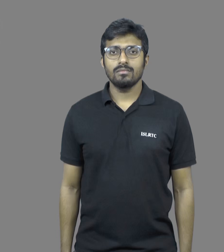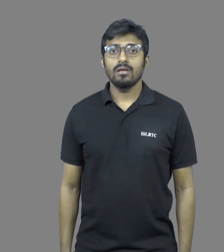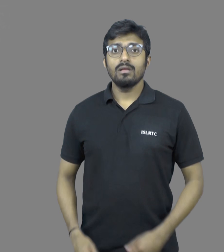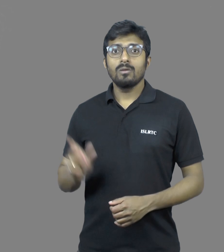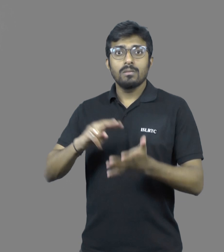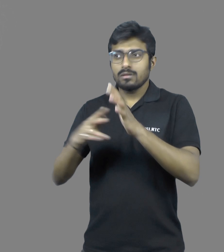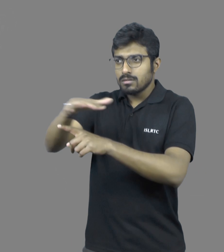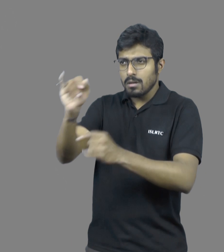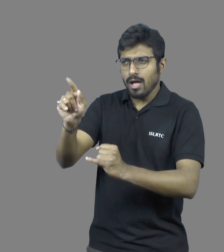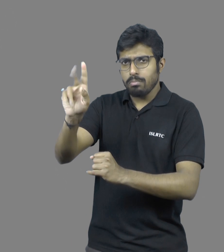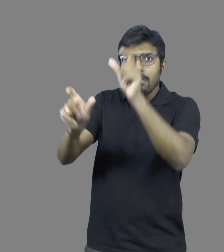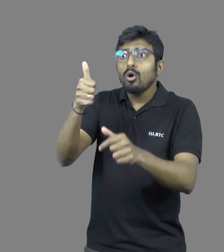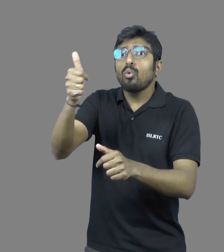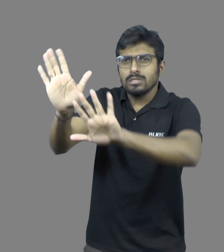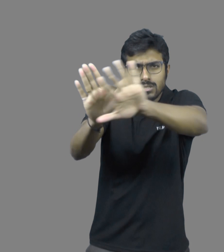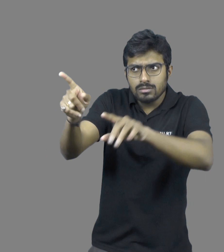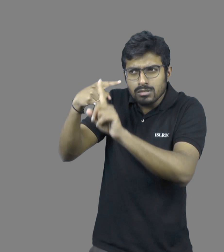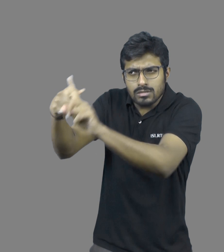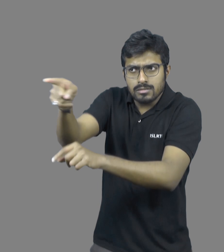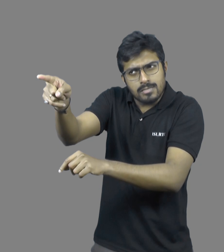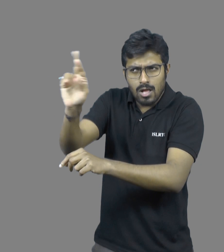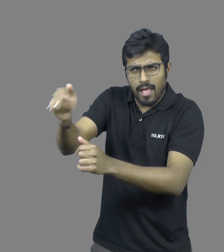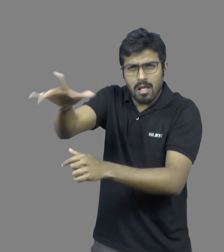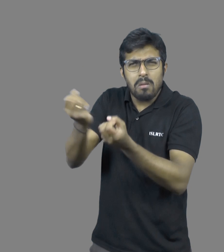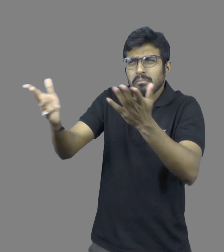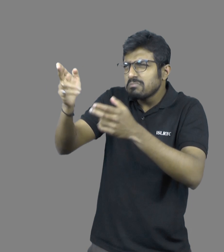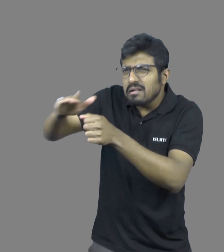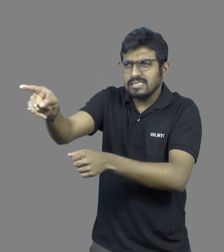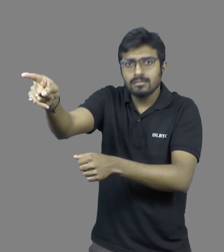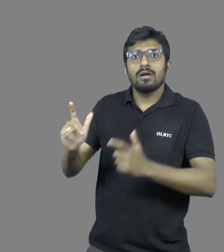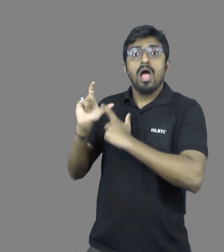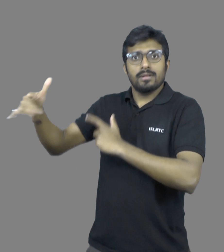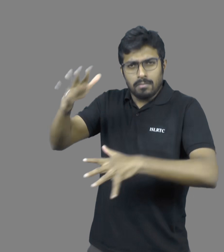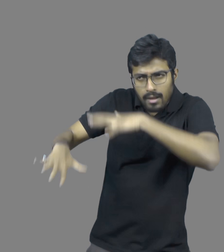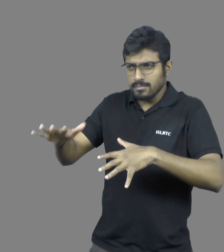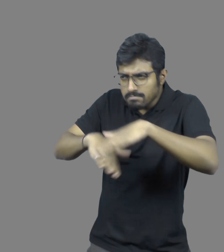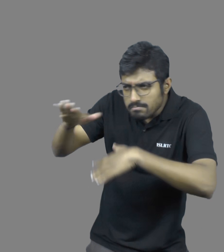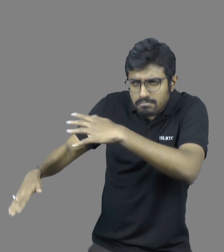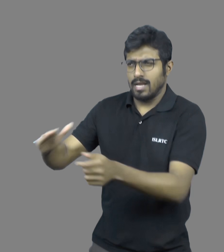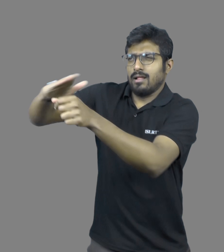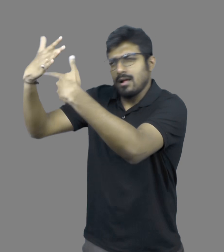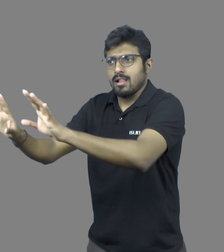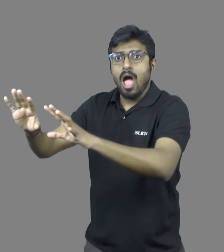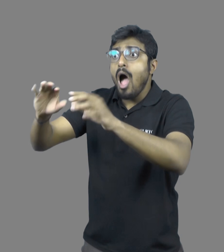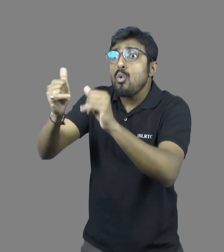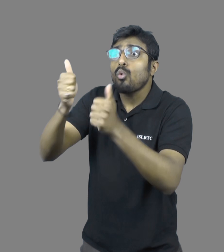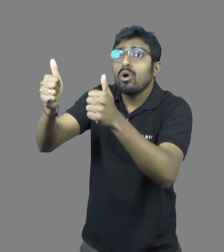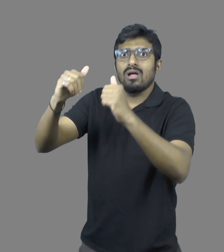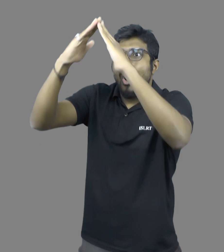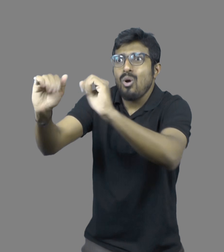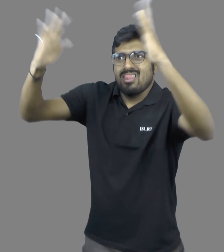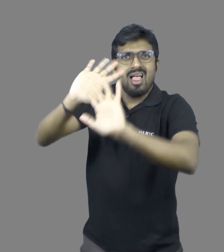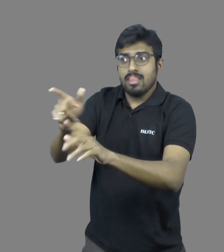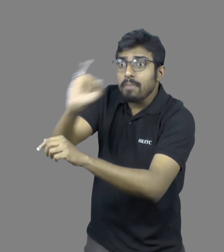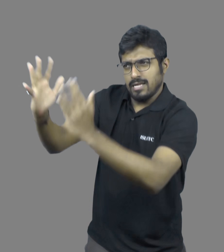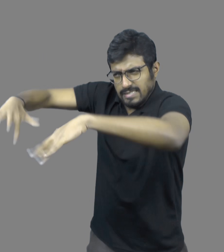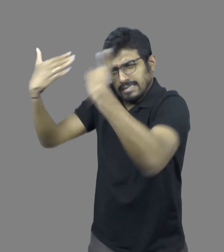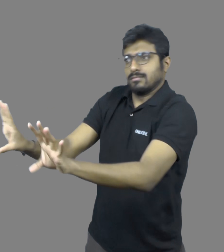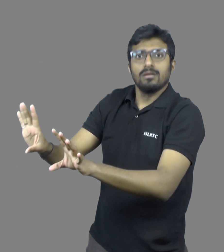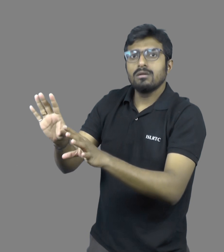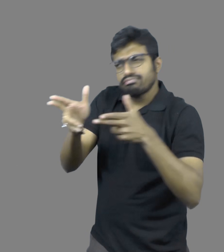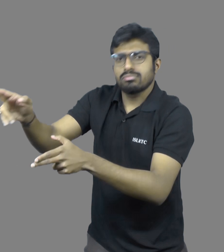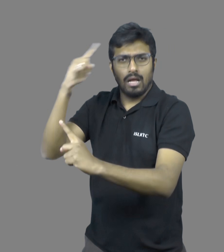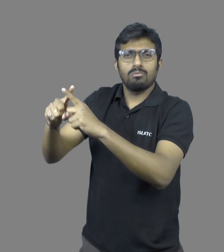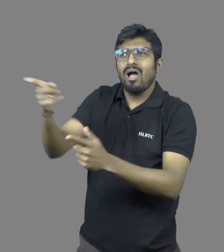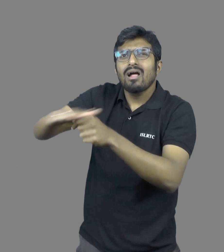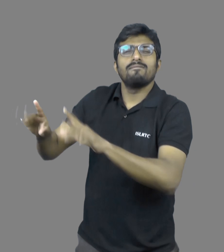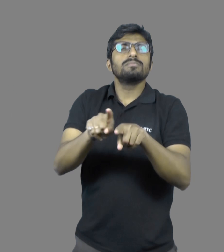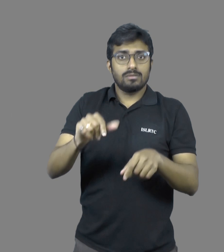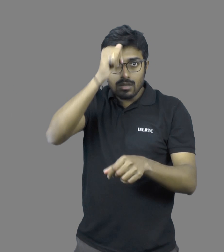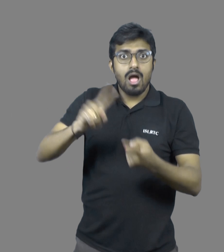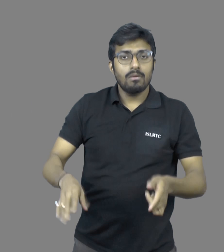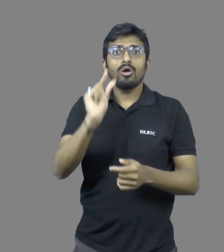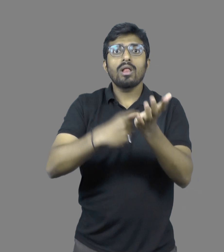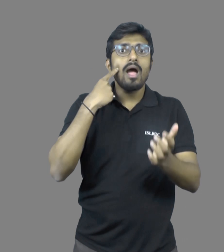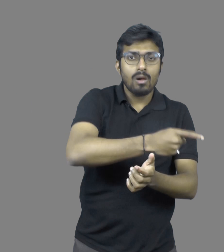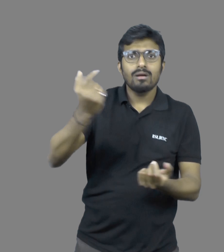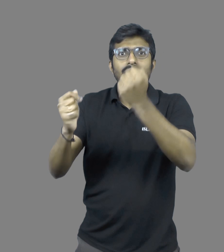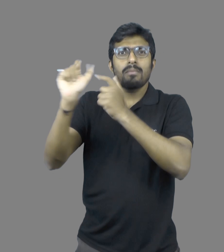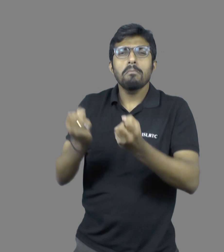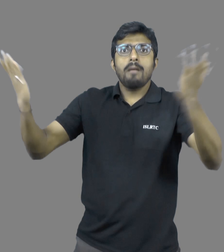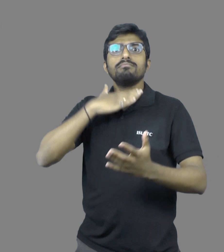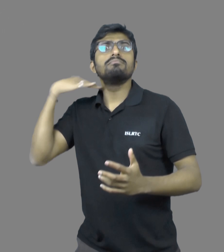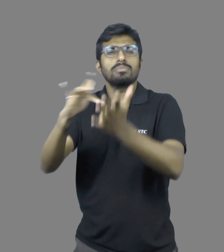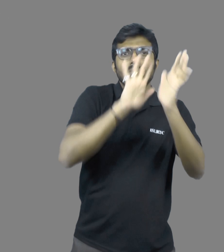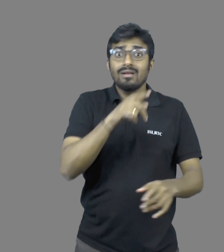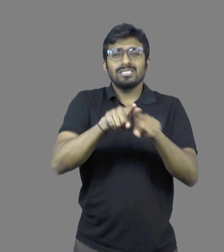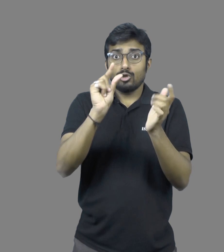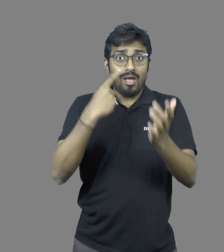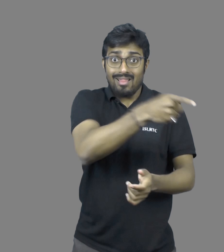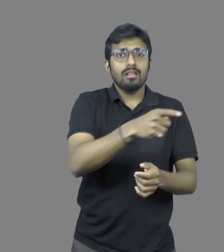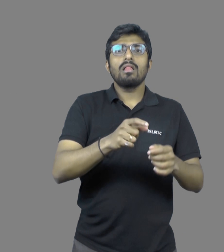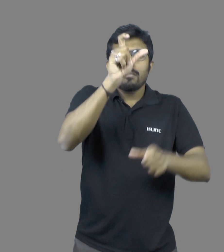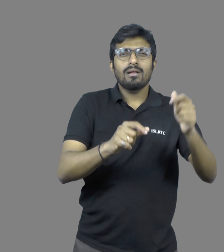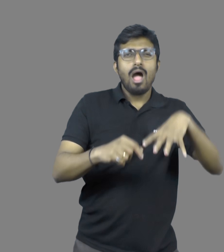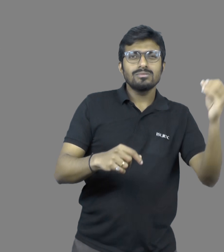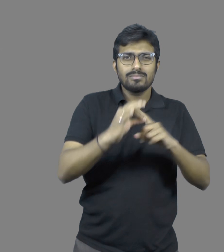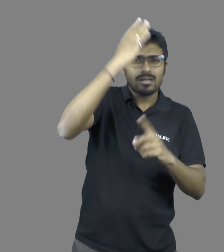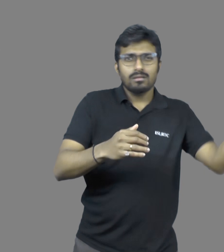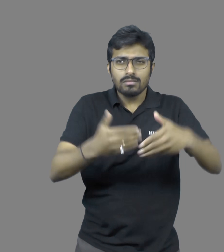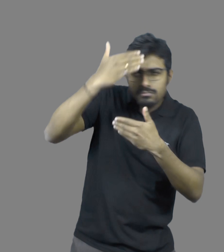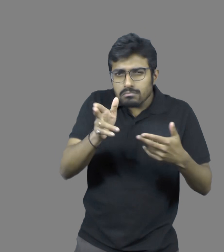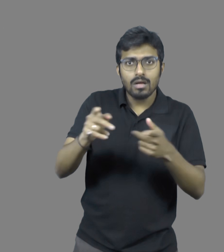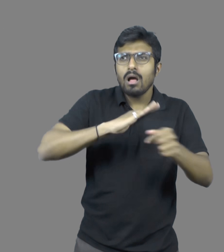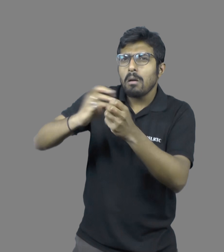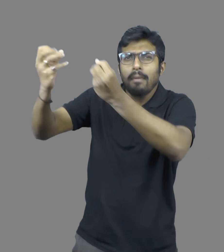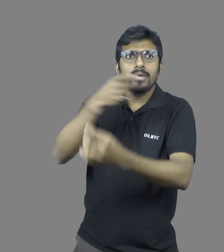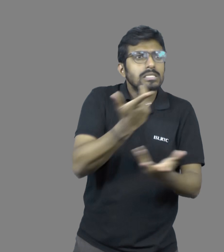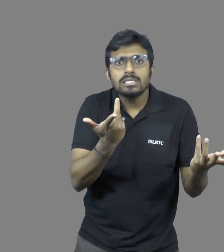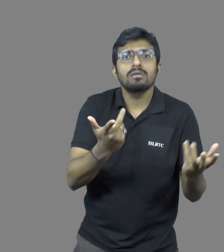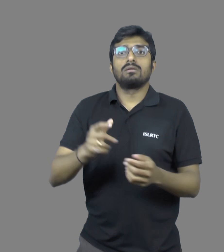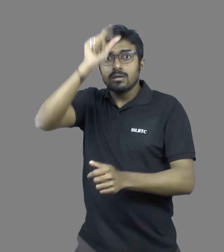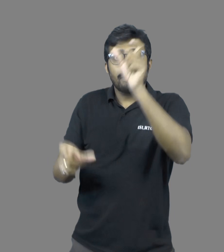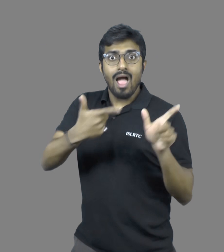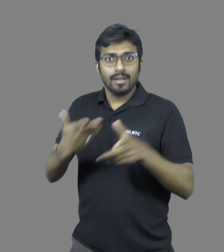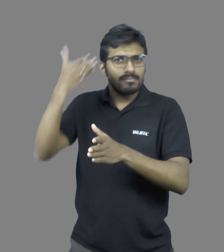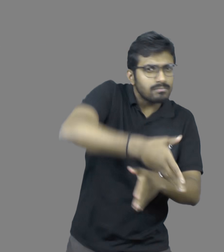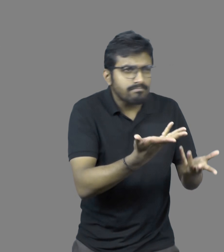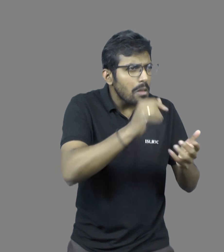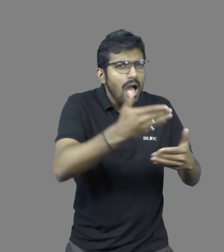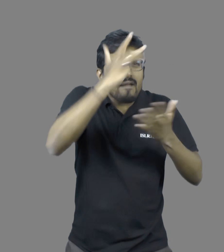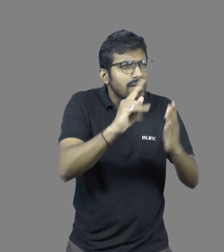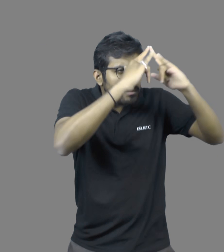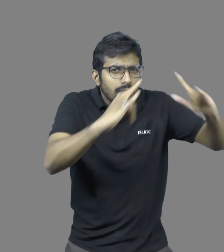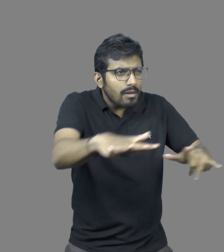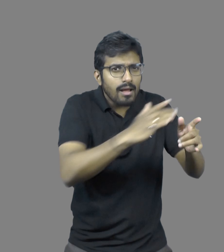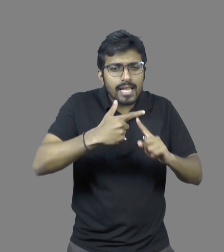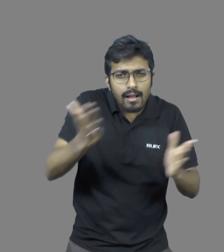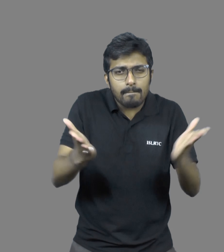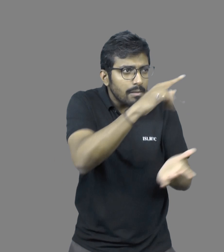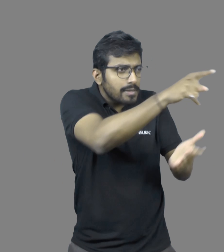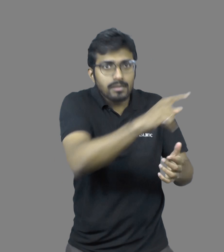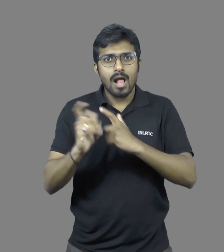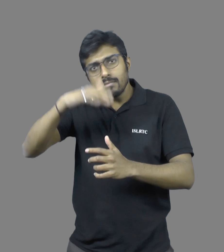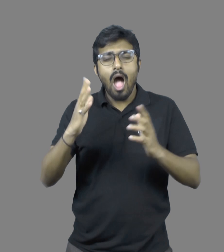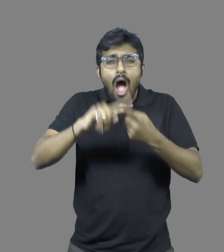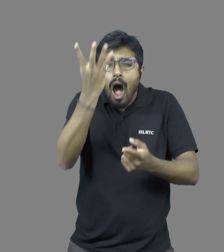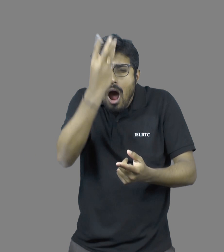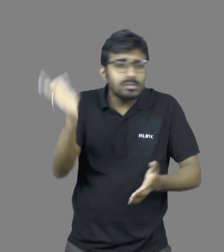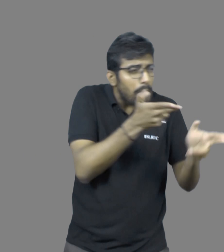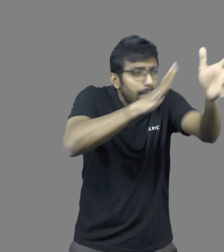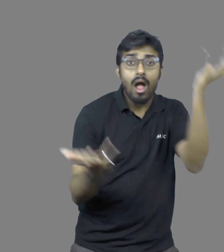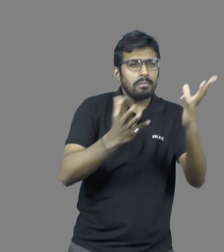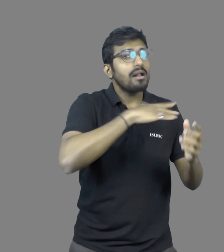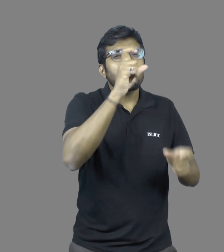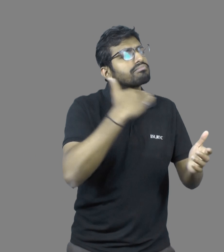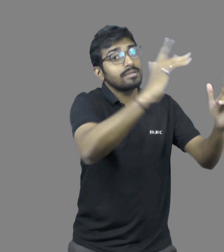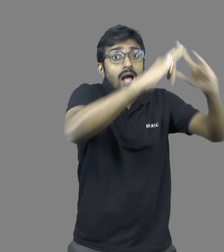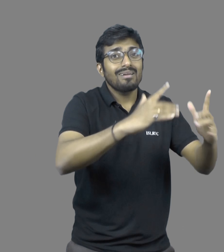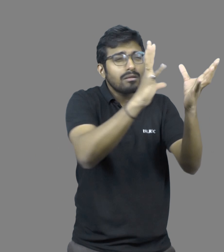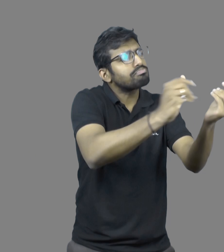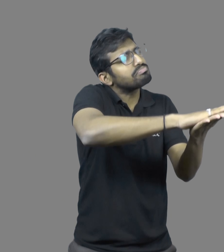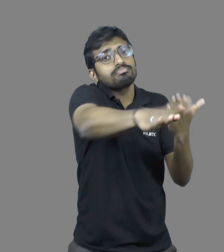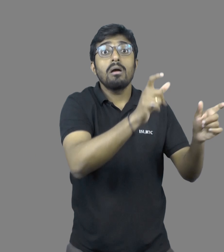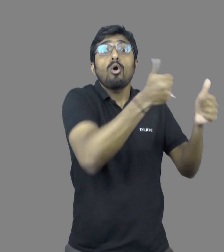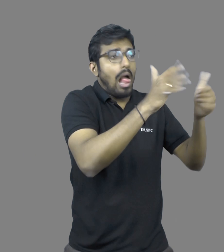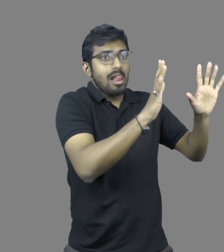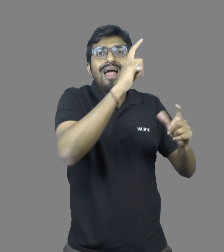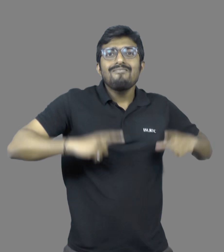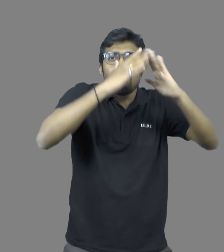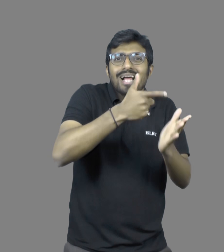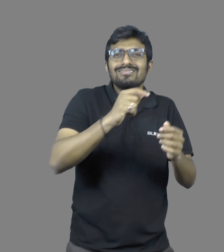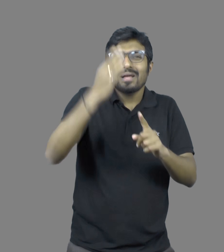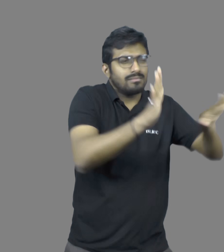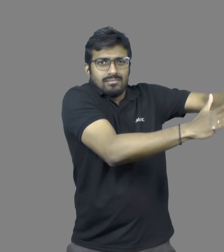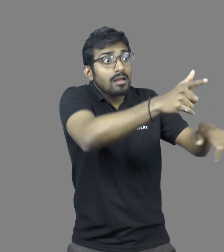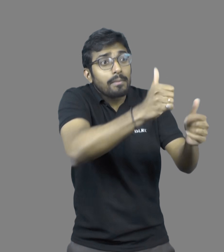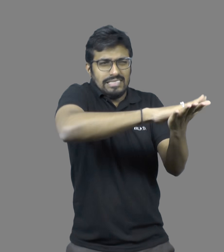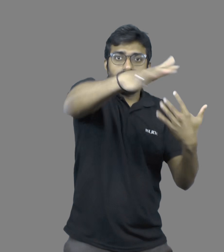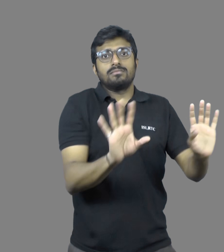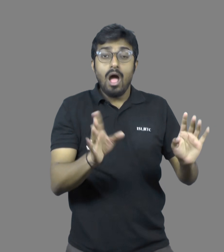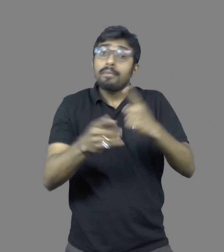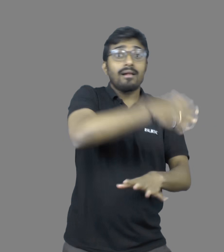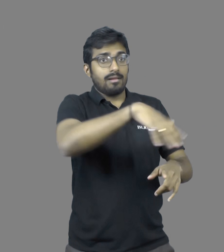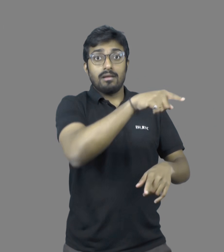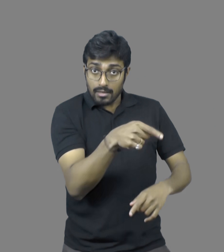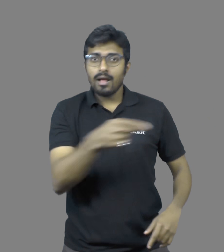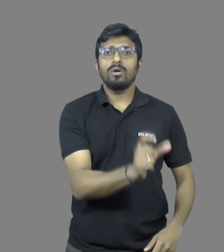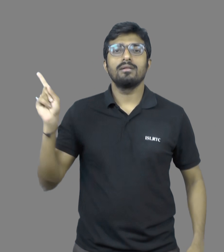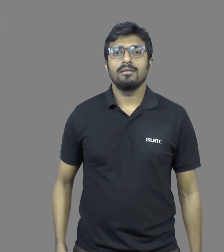Surgical Strike